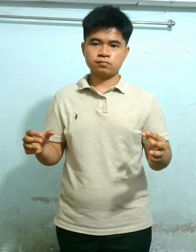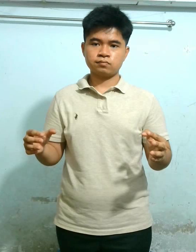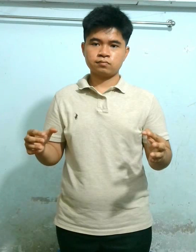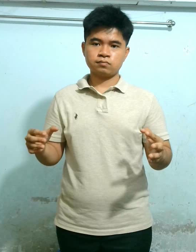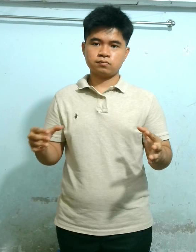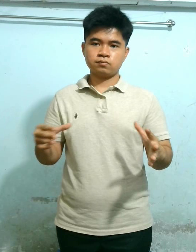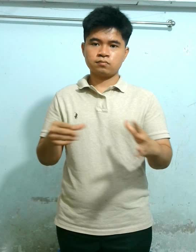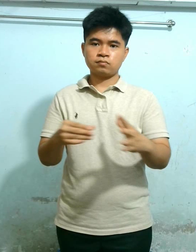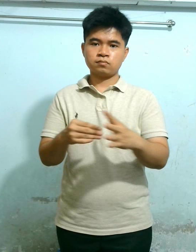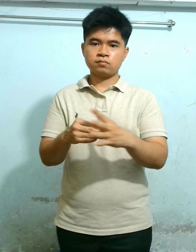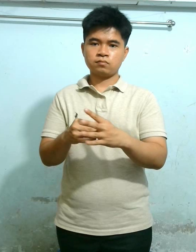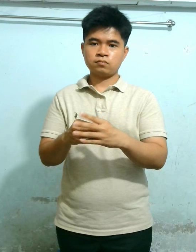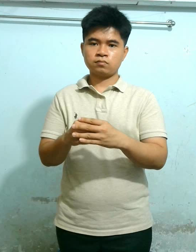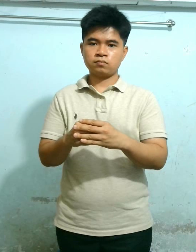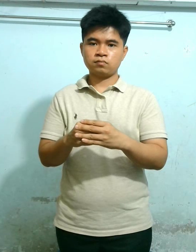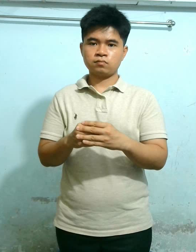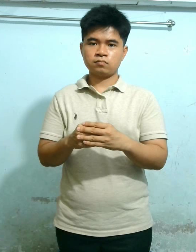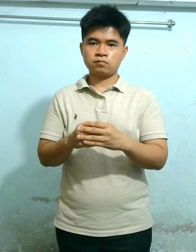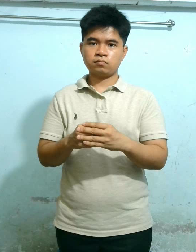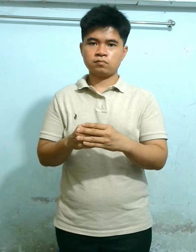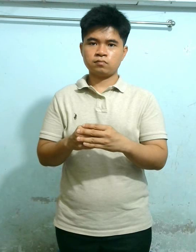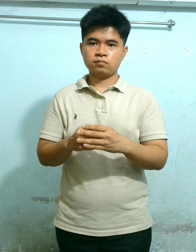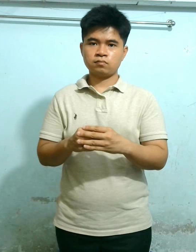nhom